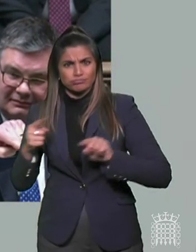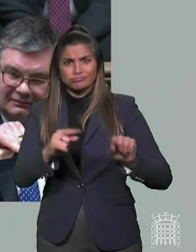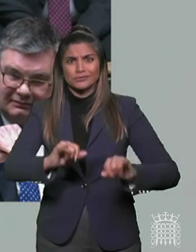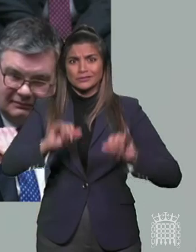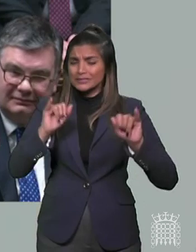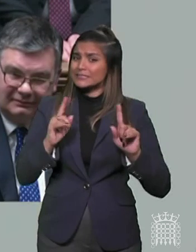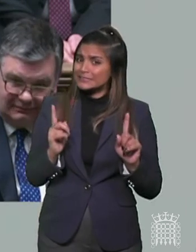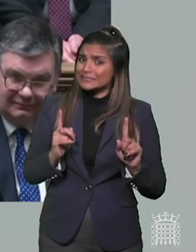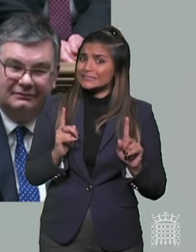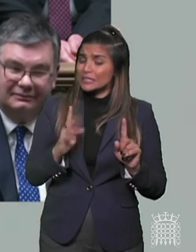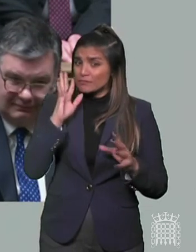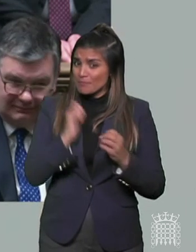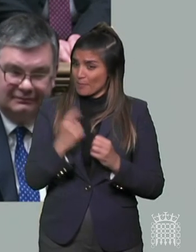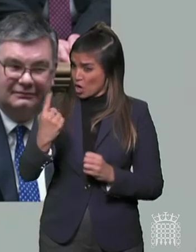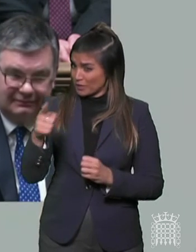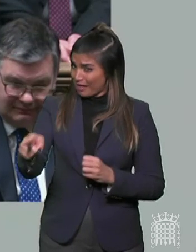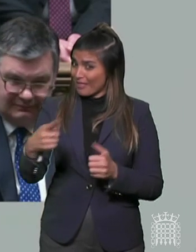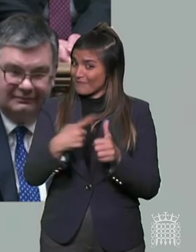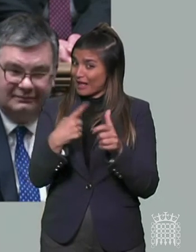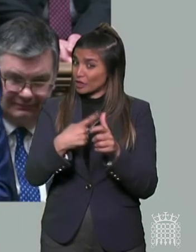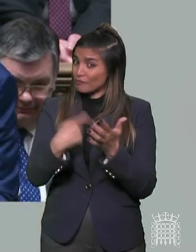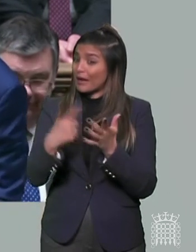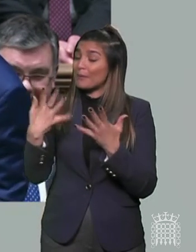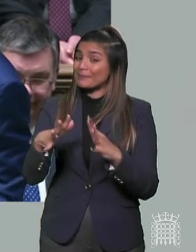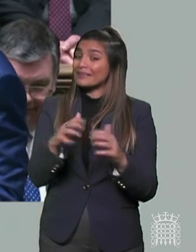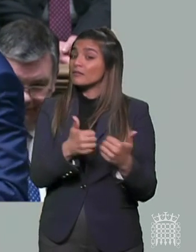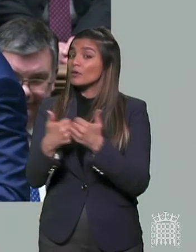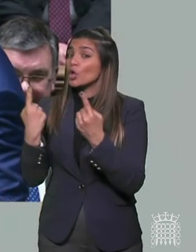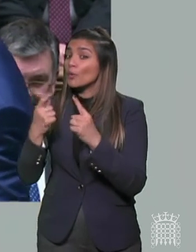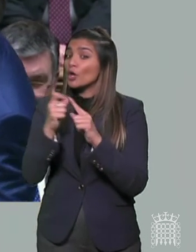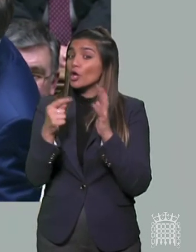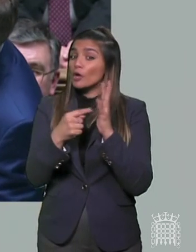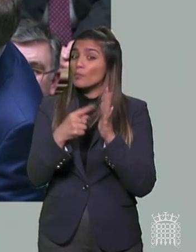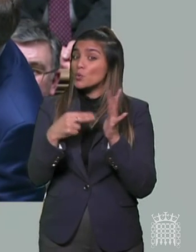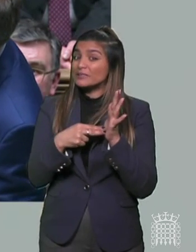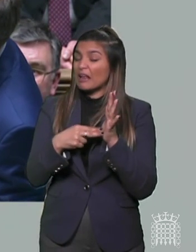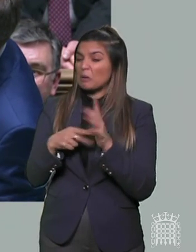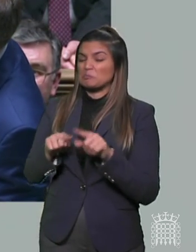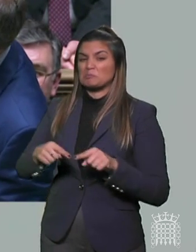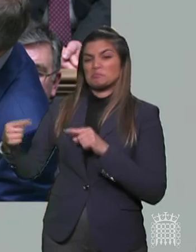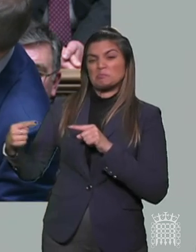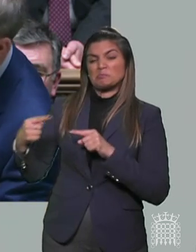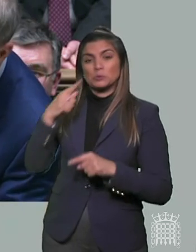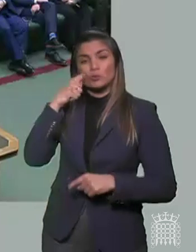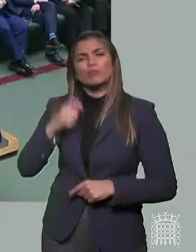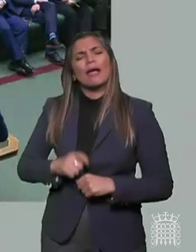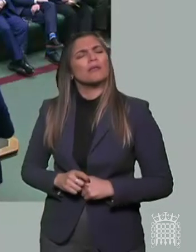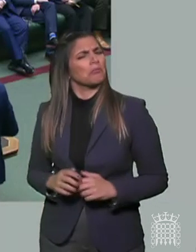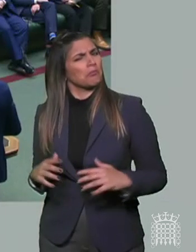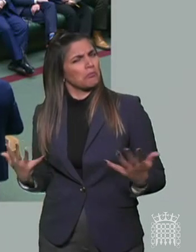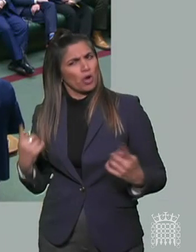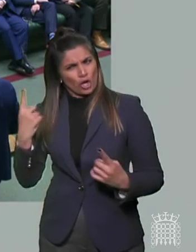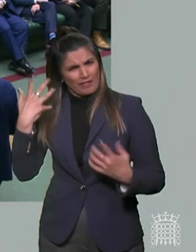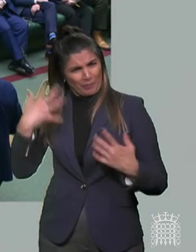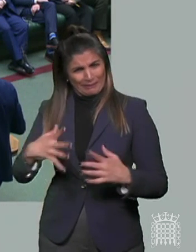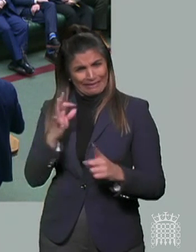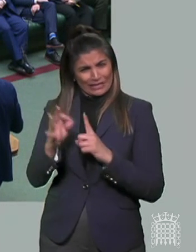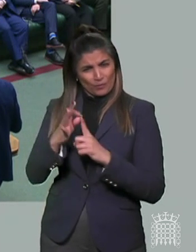What did the right honourable Lady have to say on Sky News?